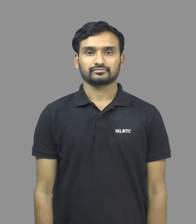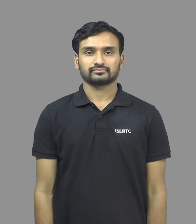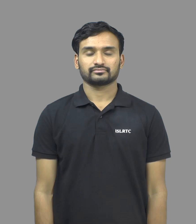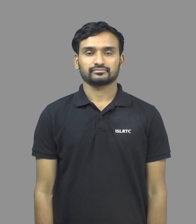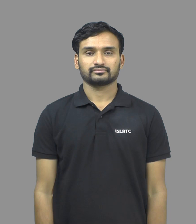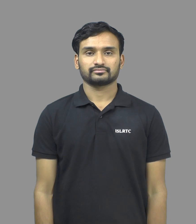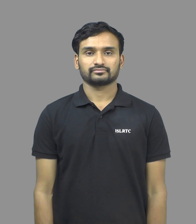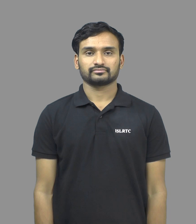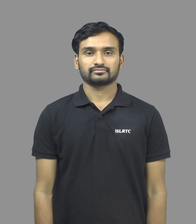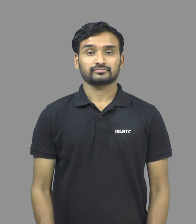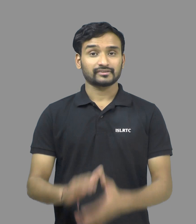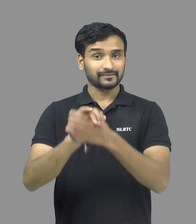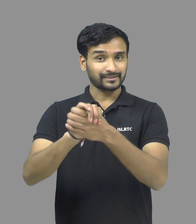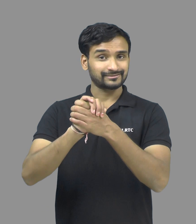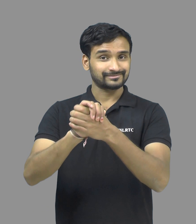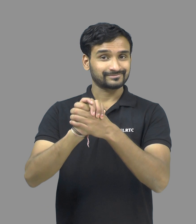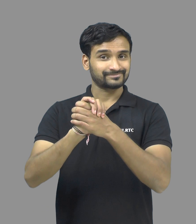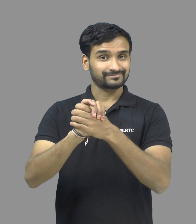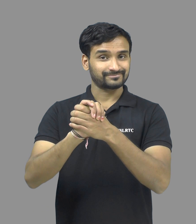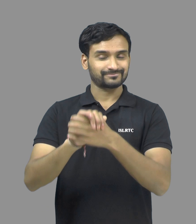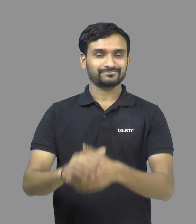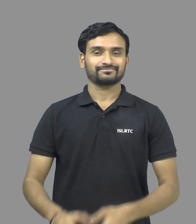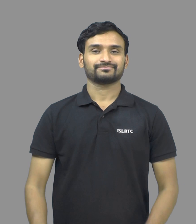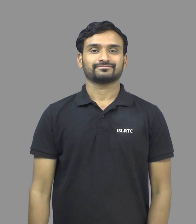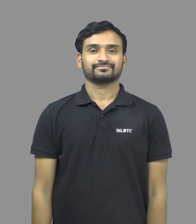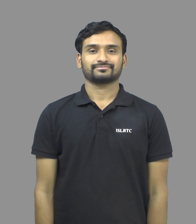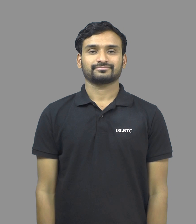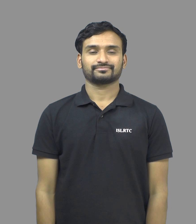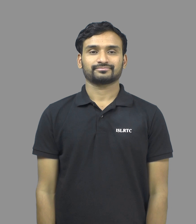Friend